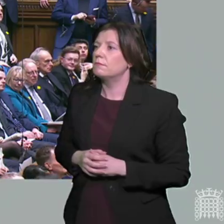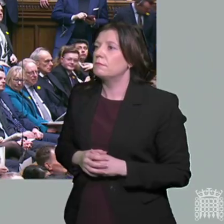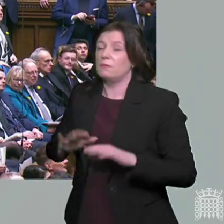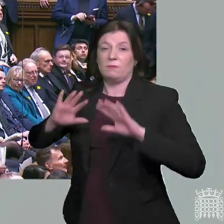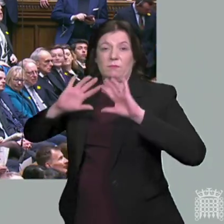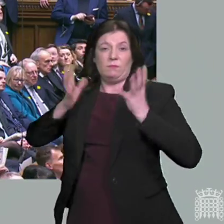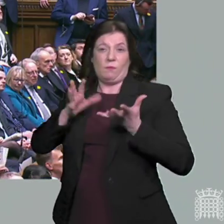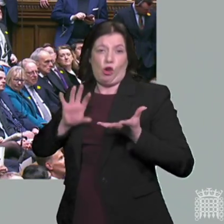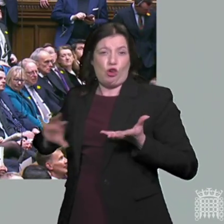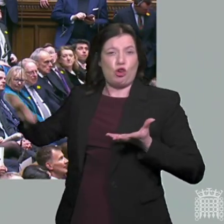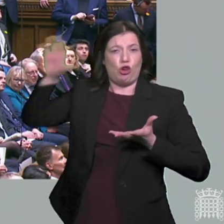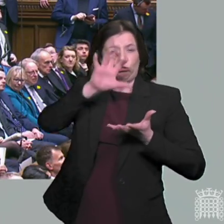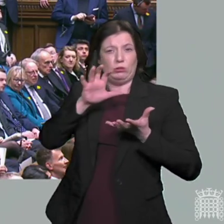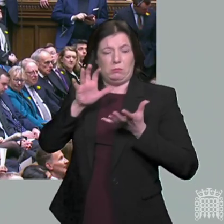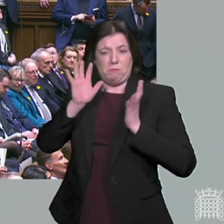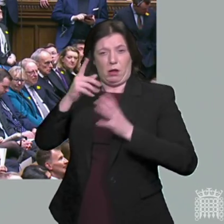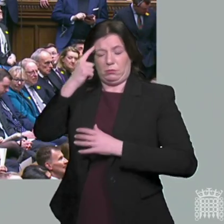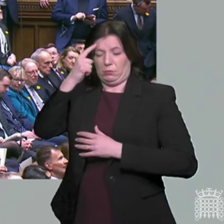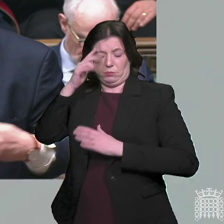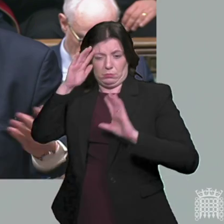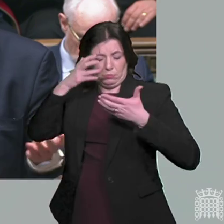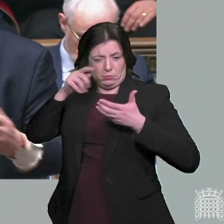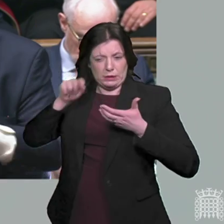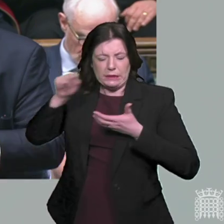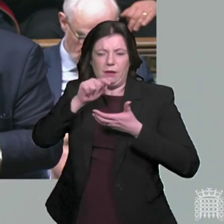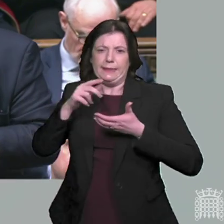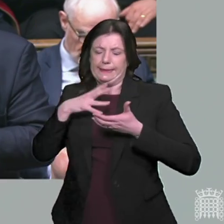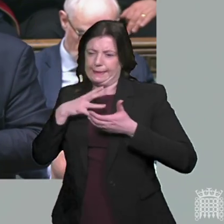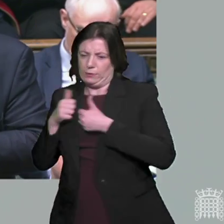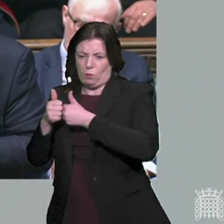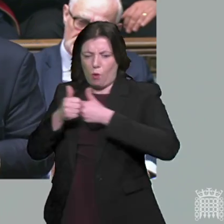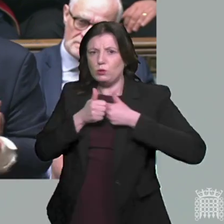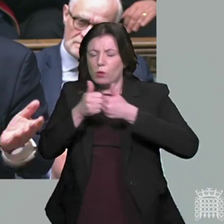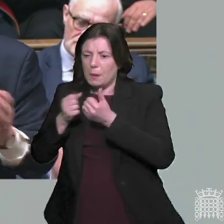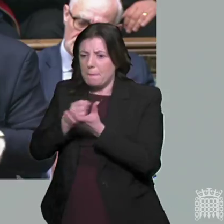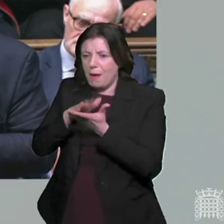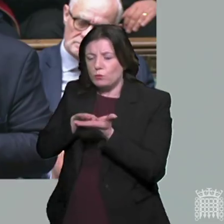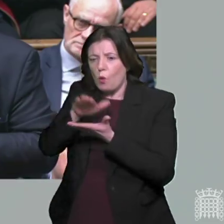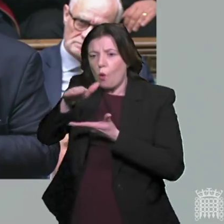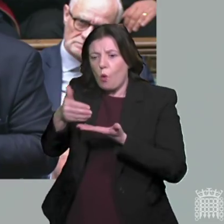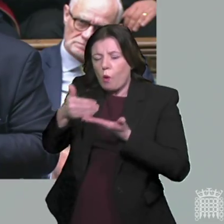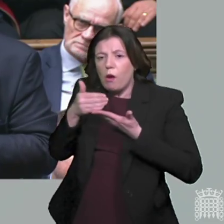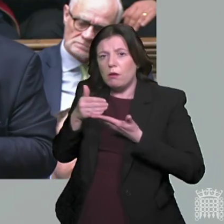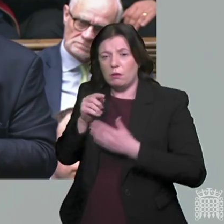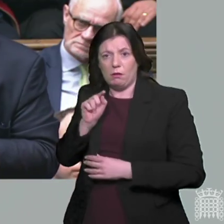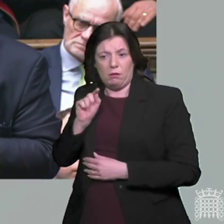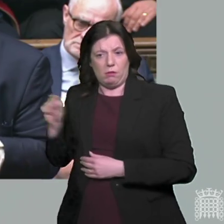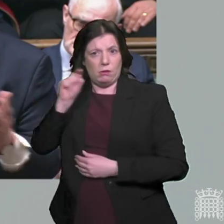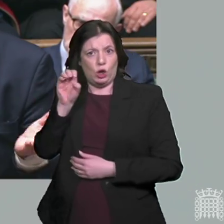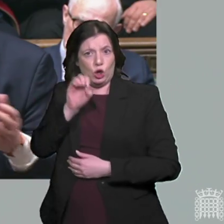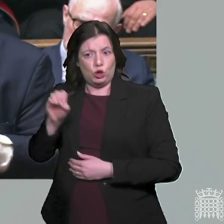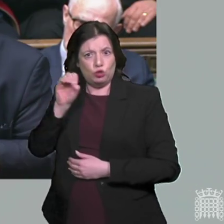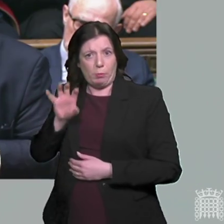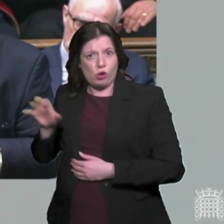With that in mind, would he also agree that strengthening our friendships and support with other countries in Europe is important?